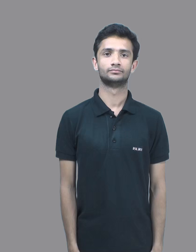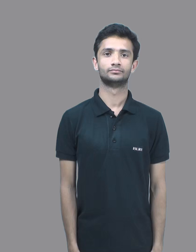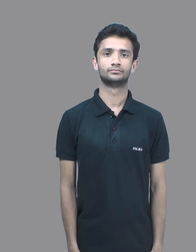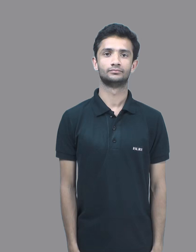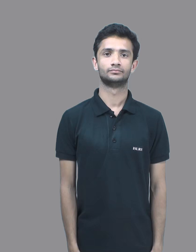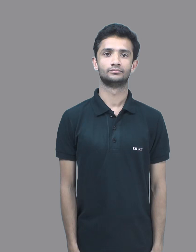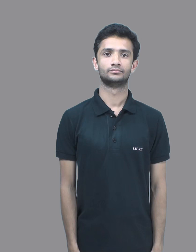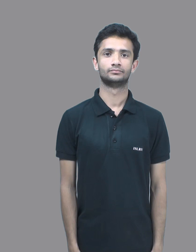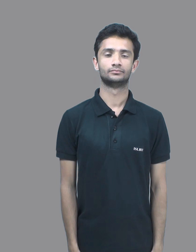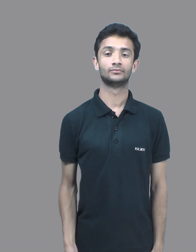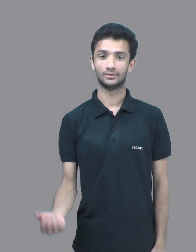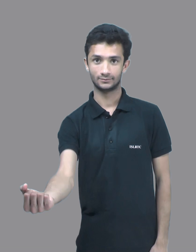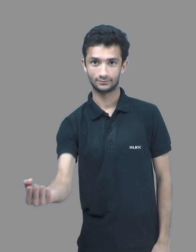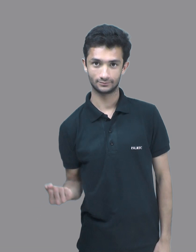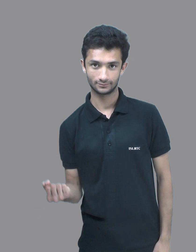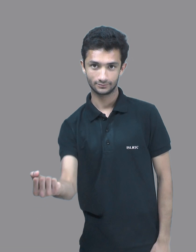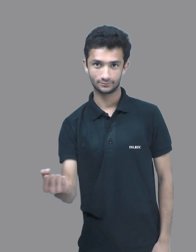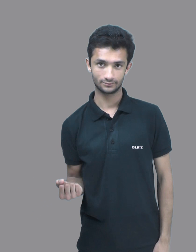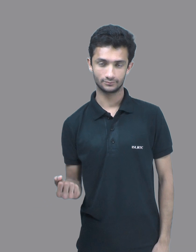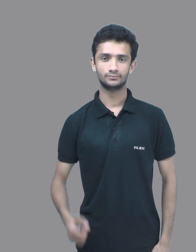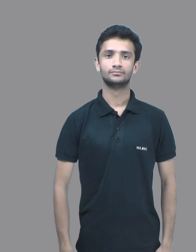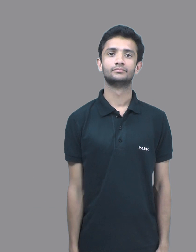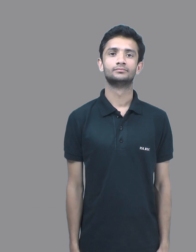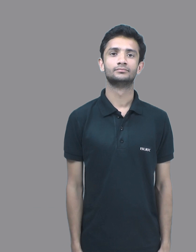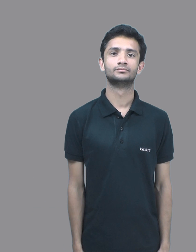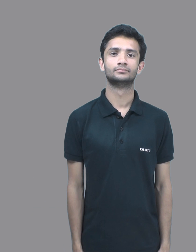Drawer